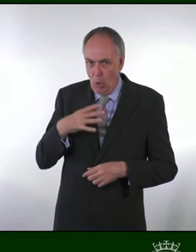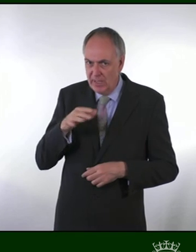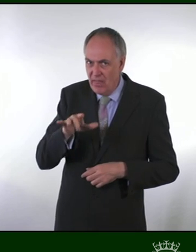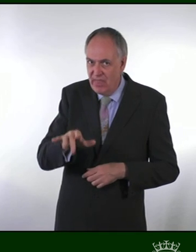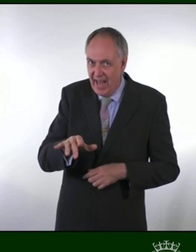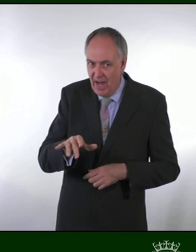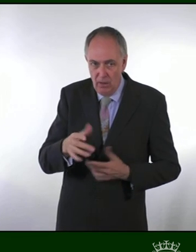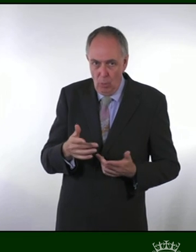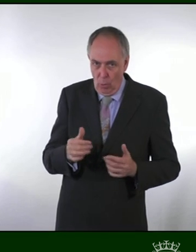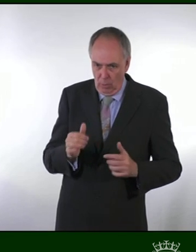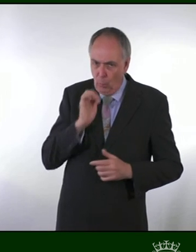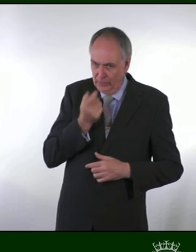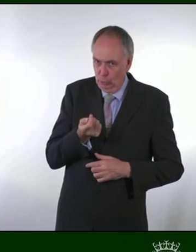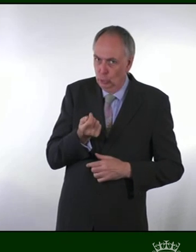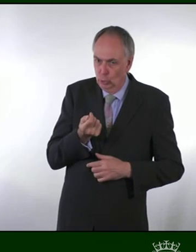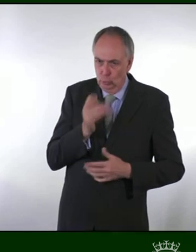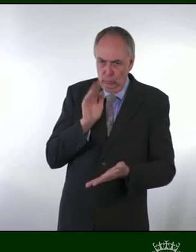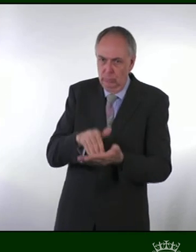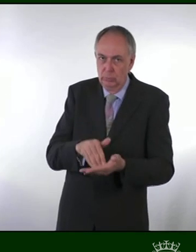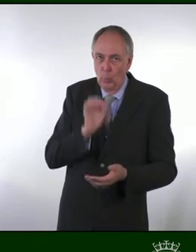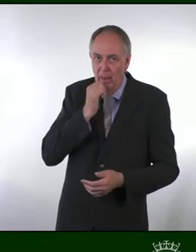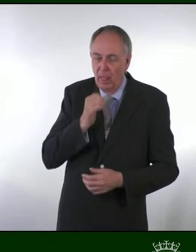If they have not, they are getting there very shortly.